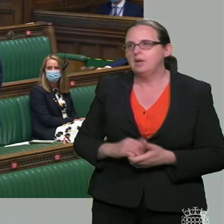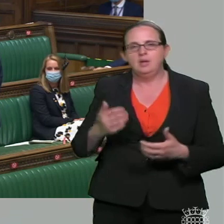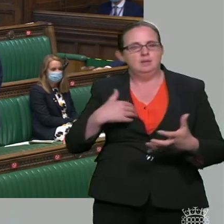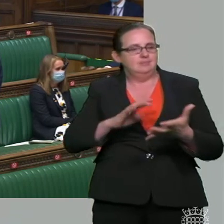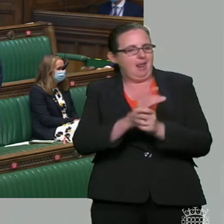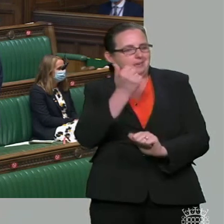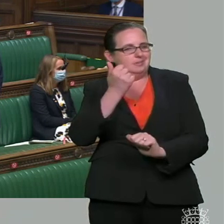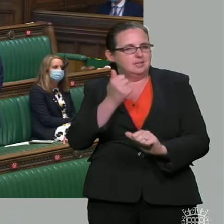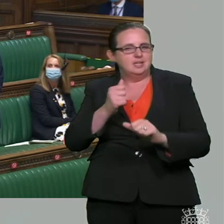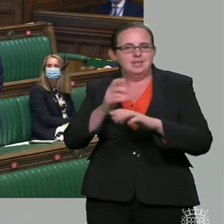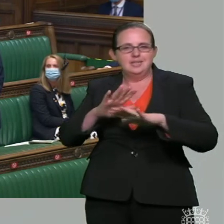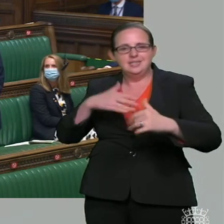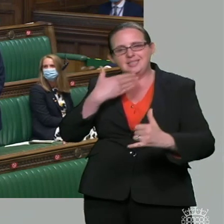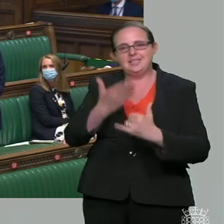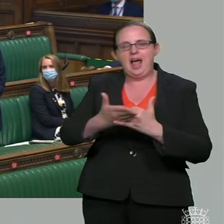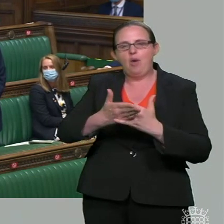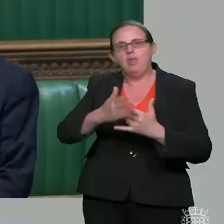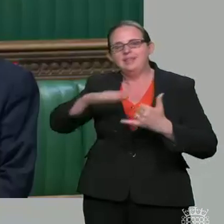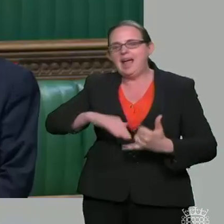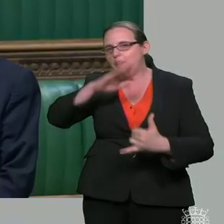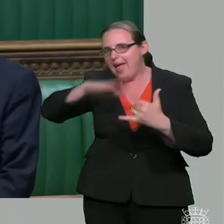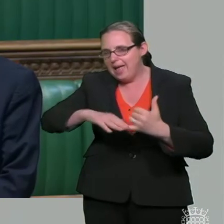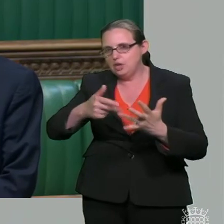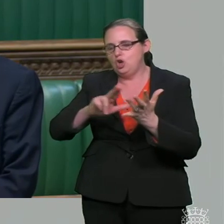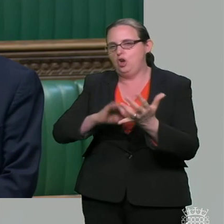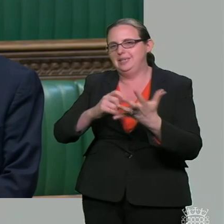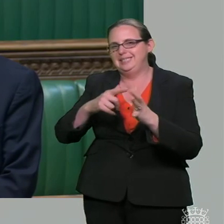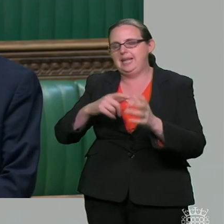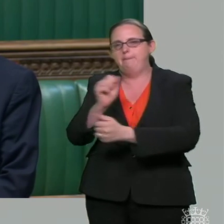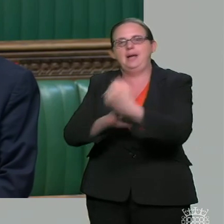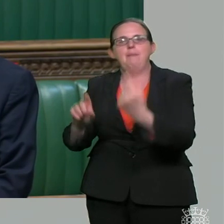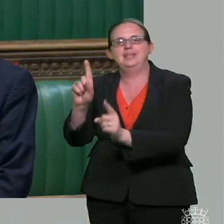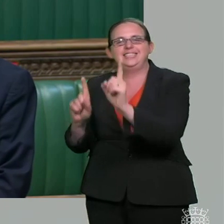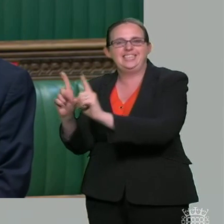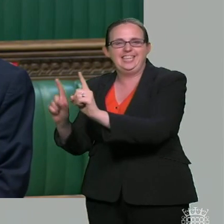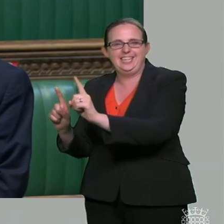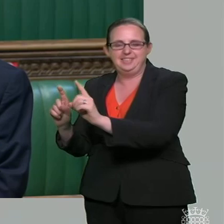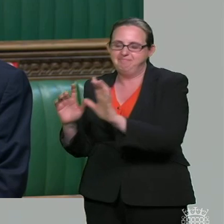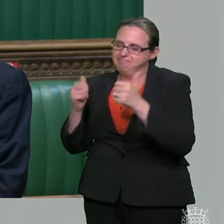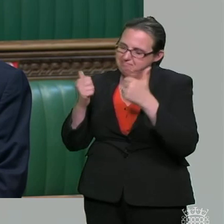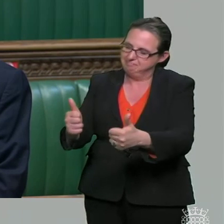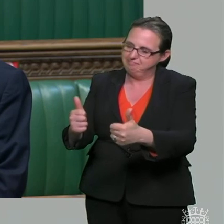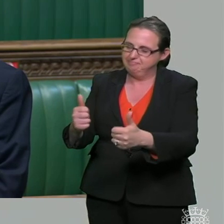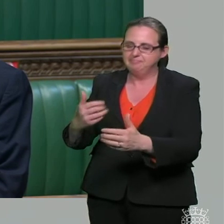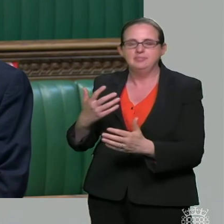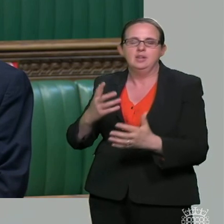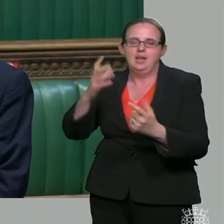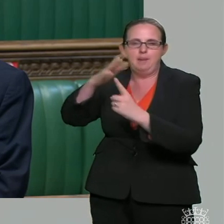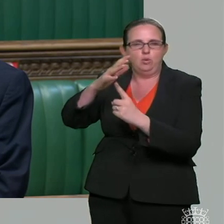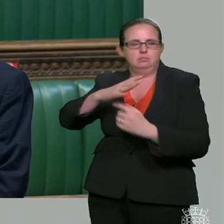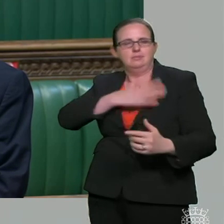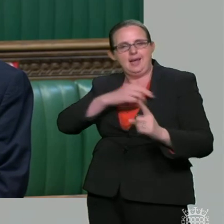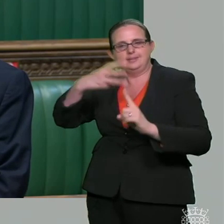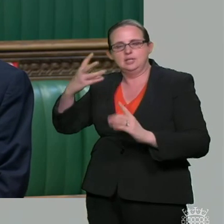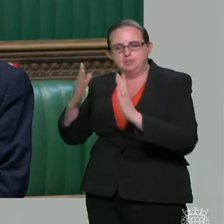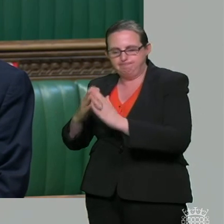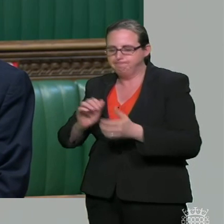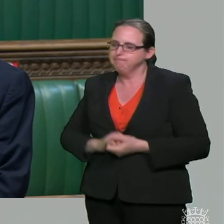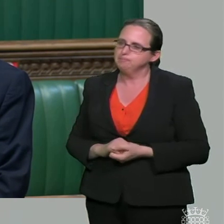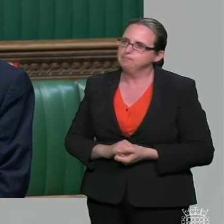In the ’50s, ’60s and ’70s, a million and a half ladies were forced to give up their babies for adoption.